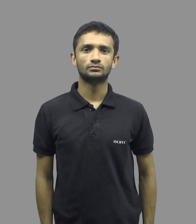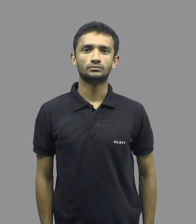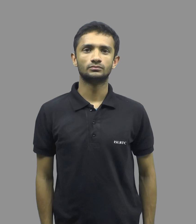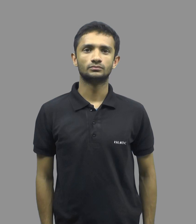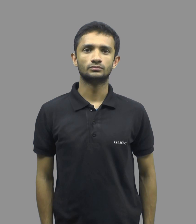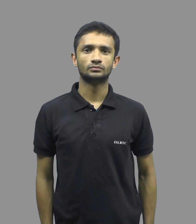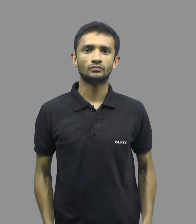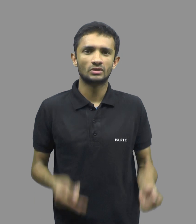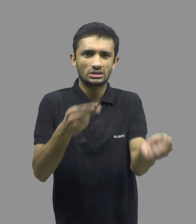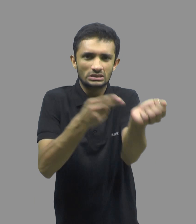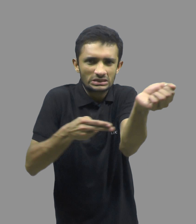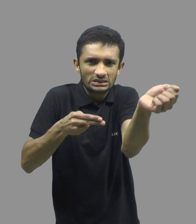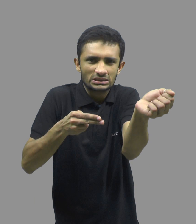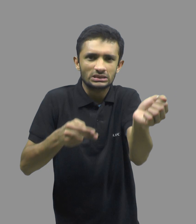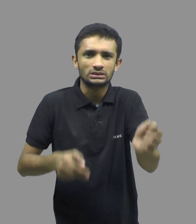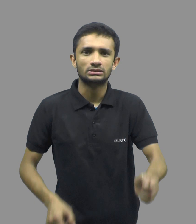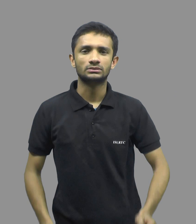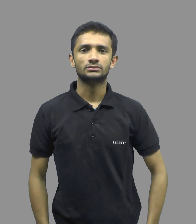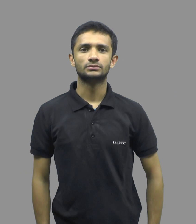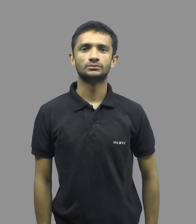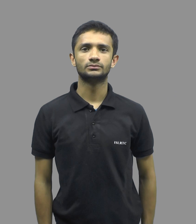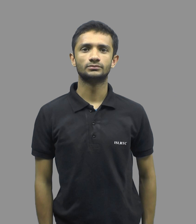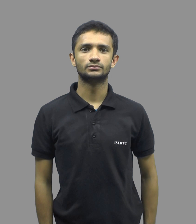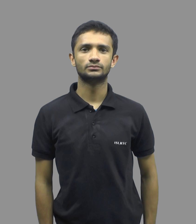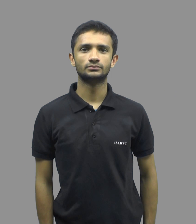Wound